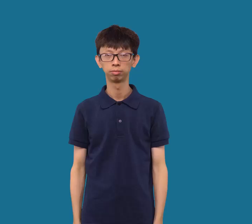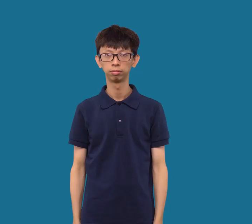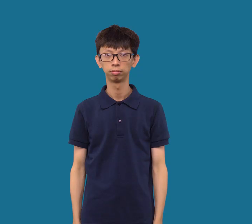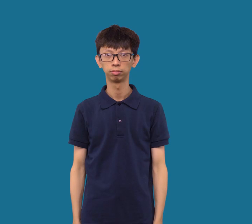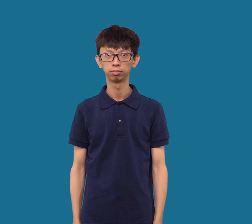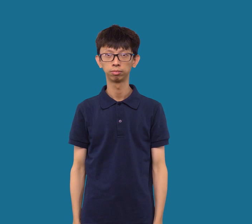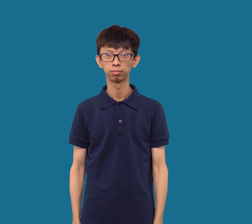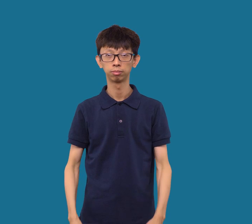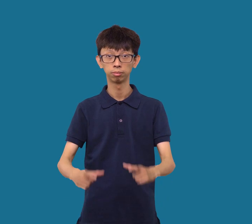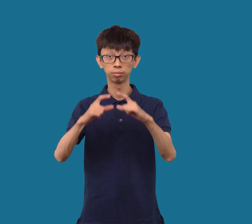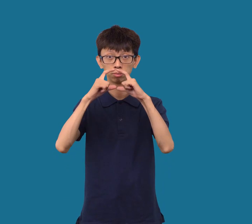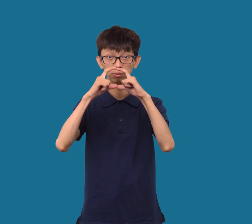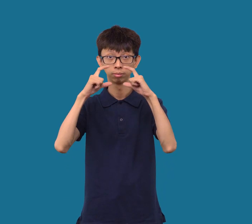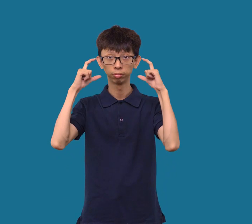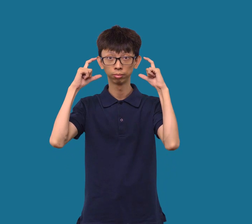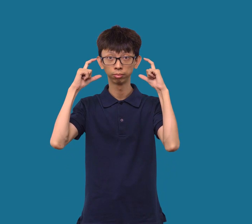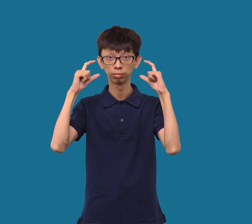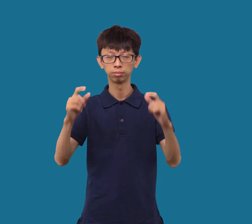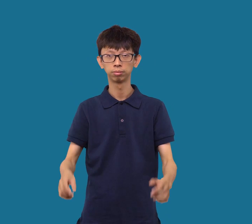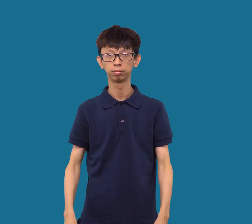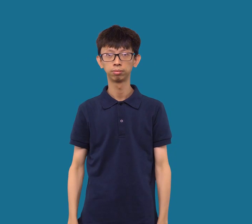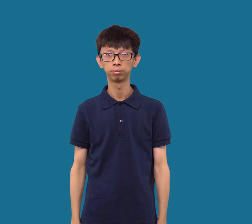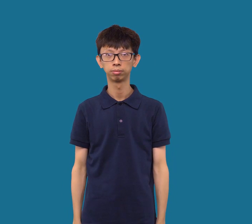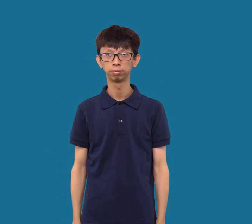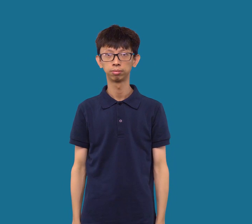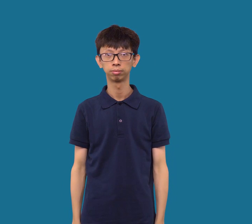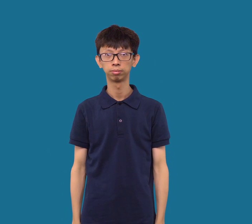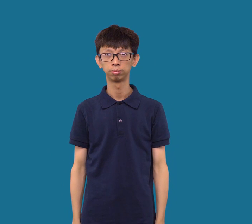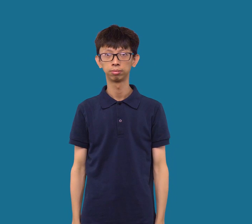khẩu trang